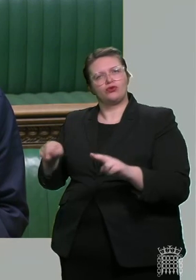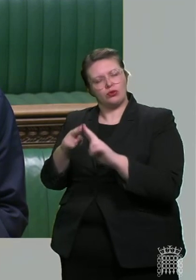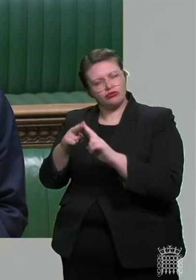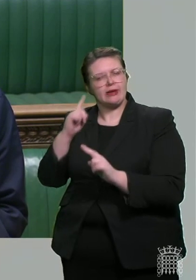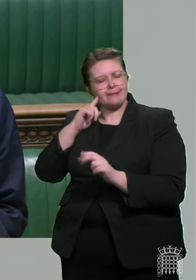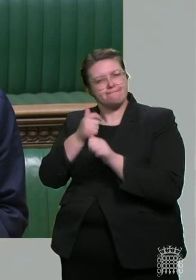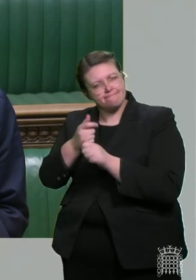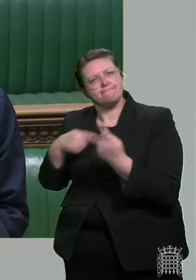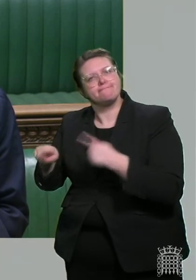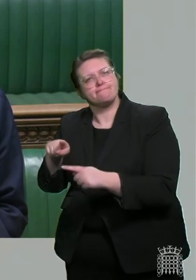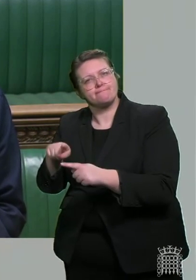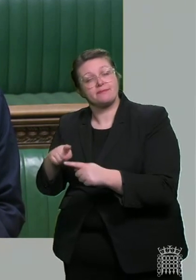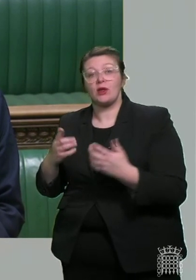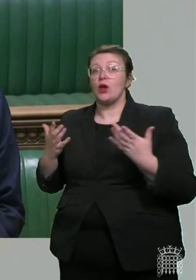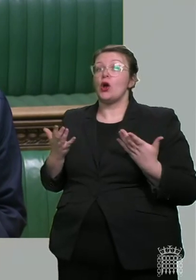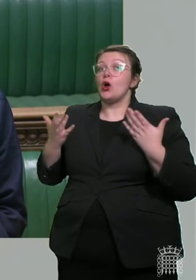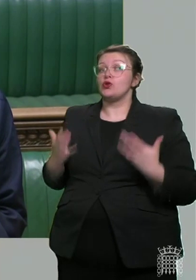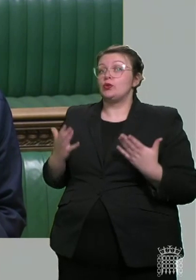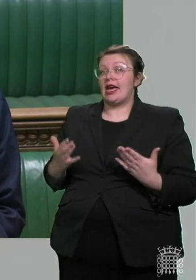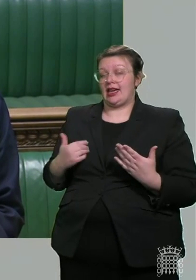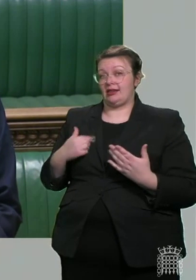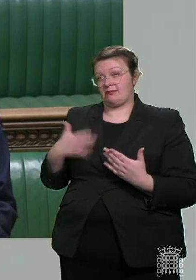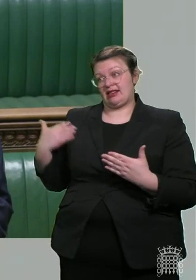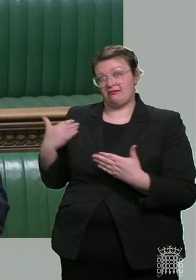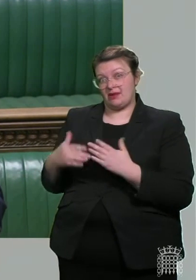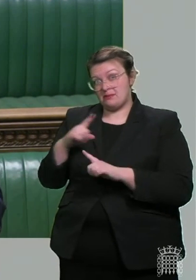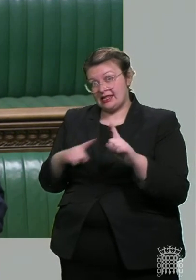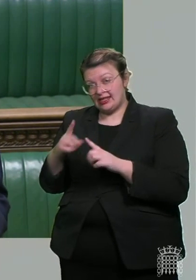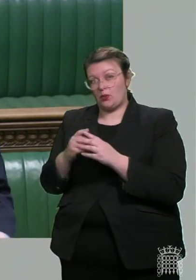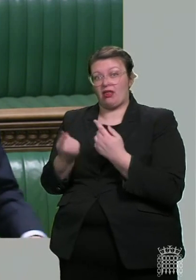This morning, I had meetings with ministerial colleagues and others.